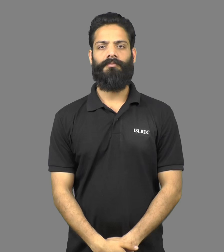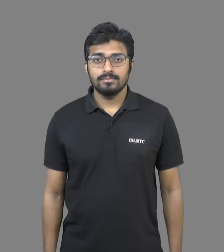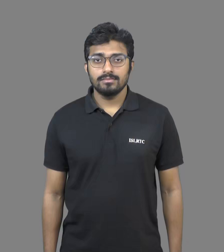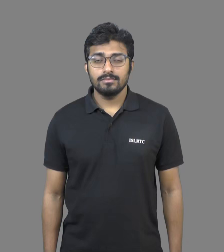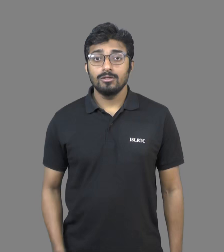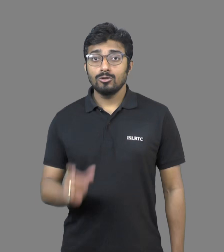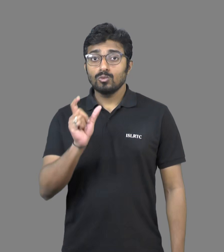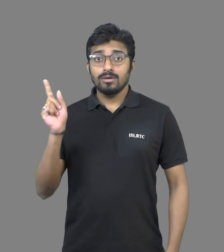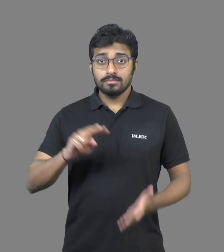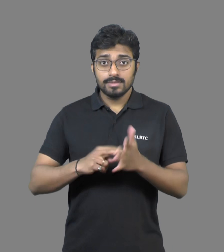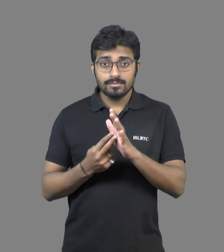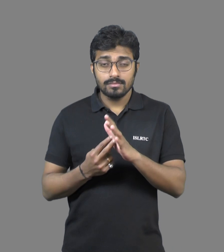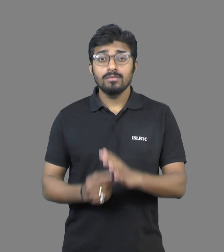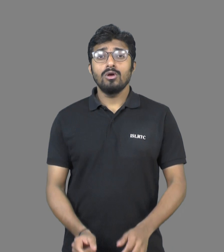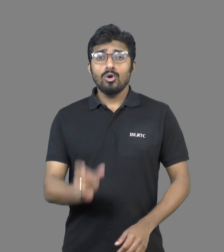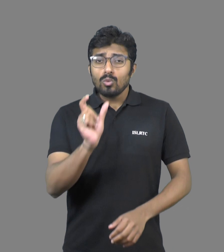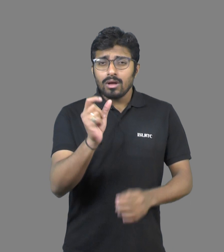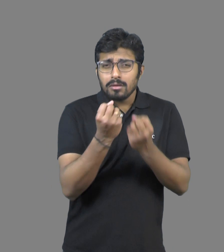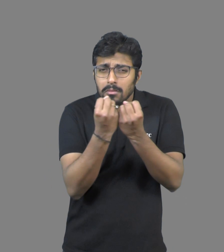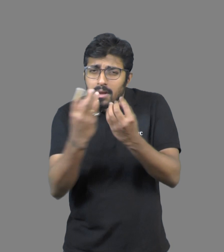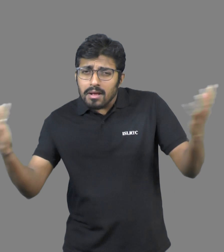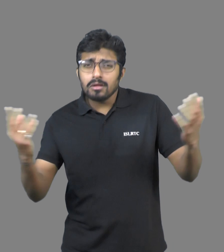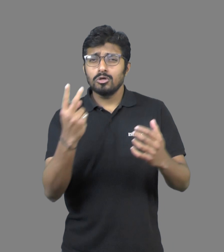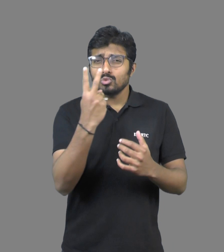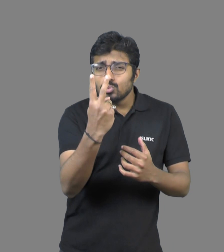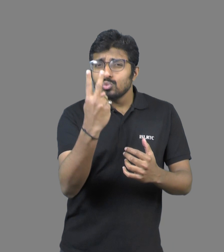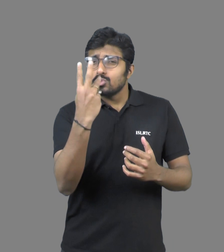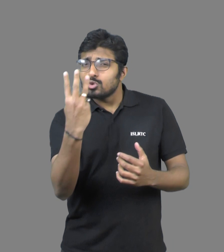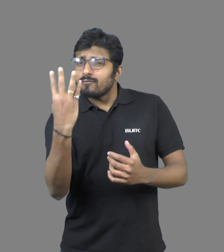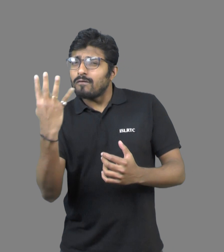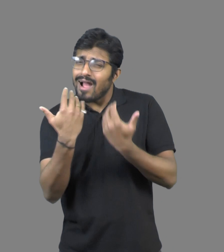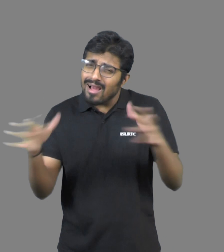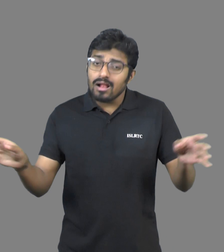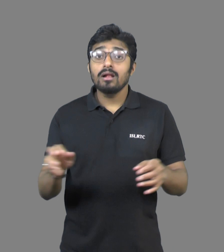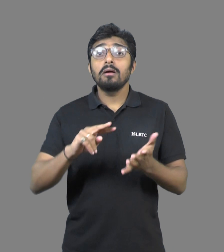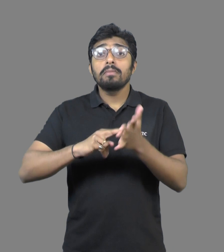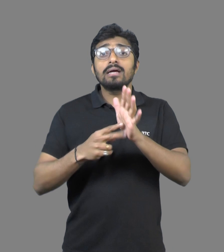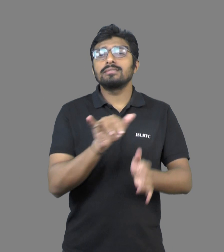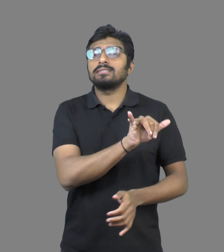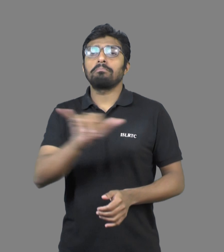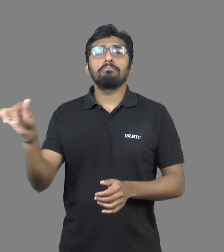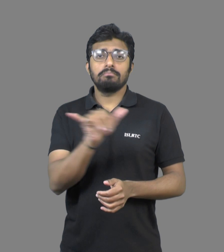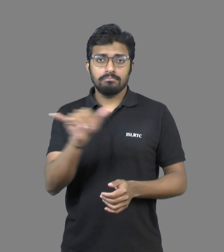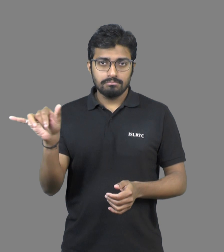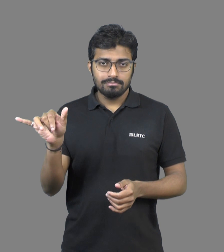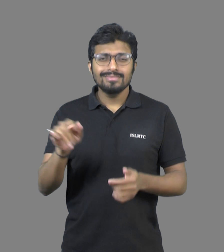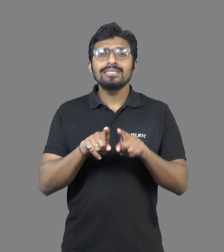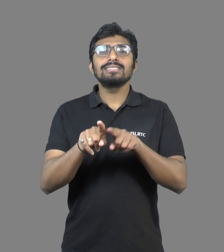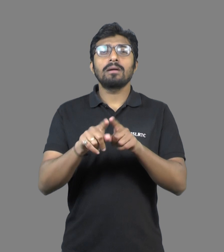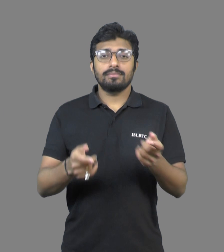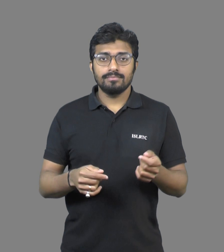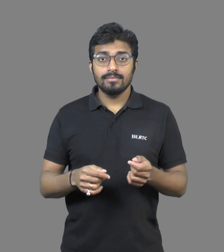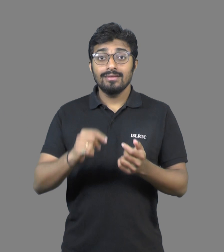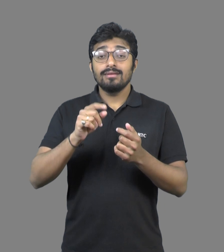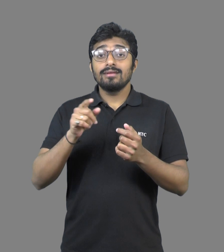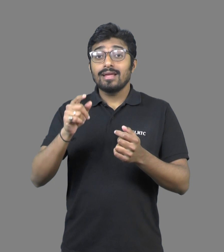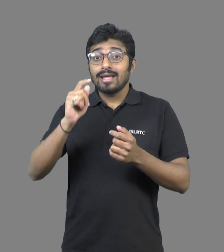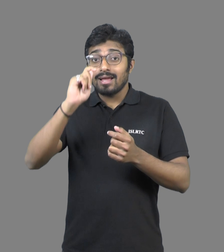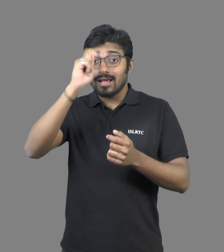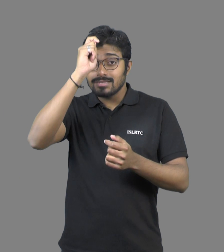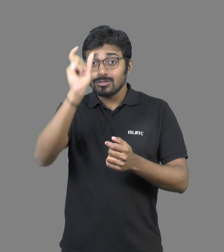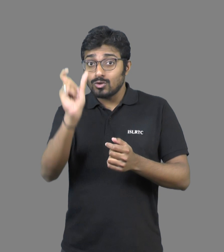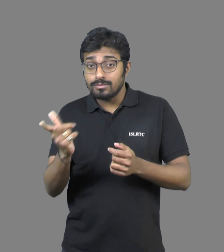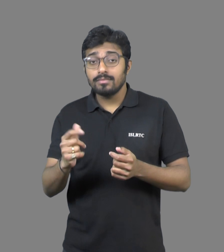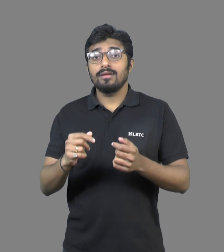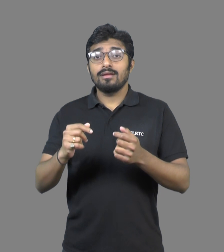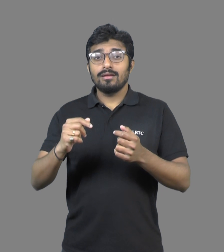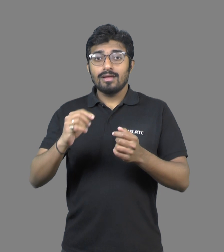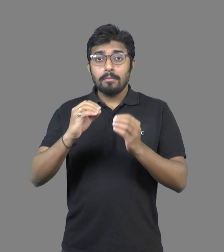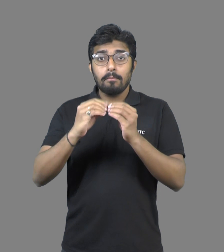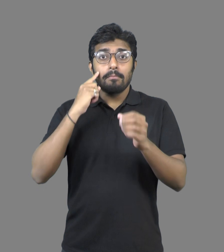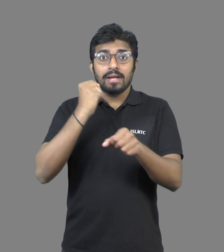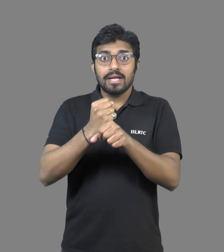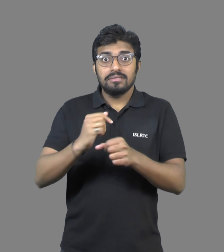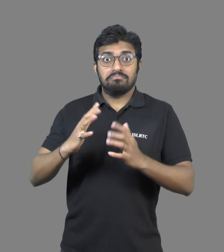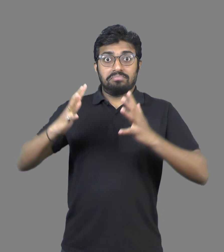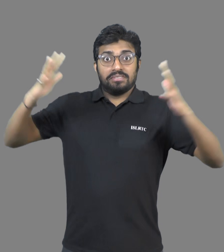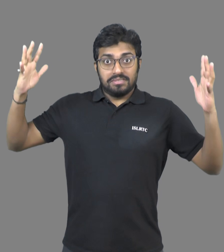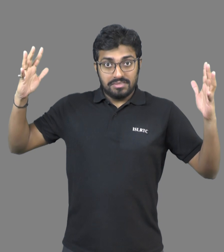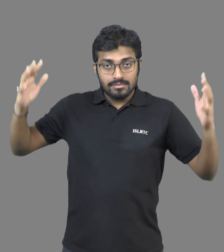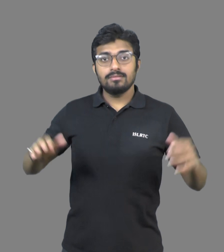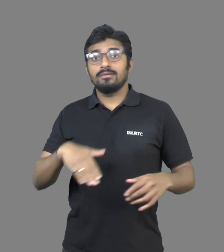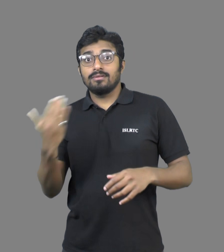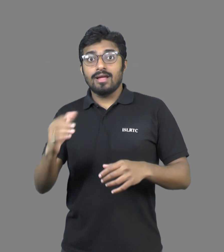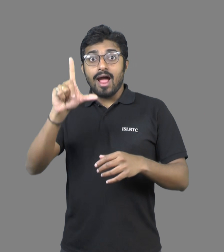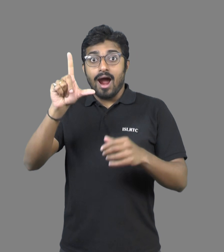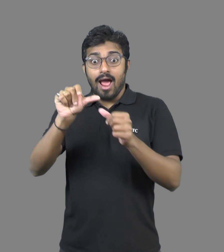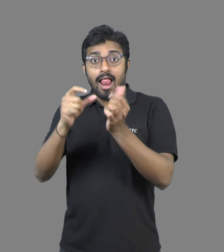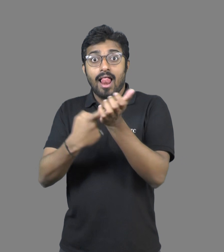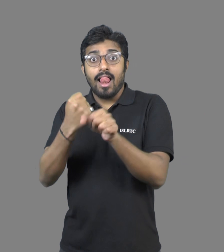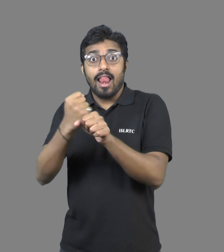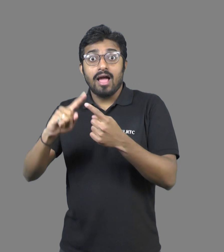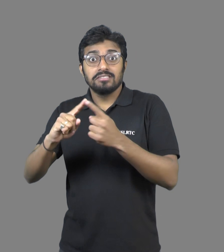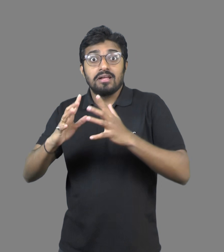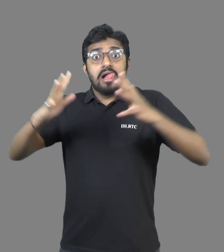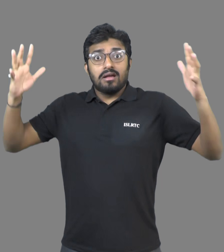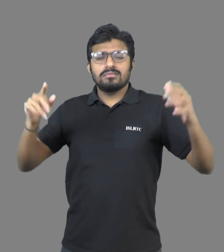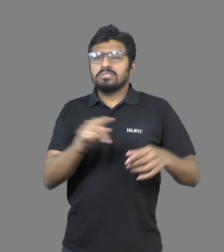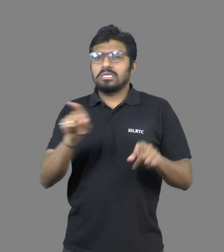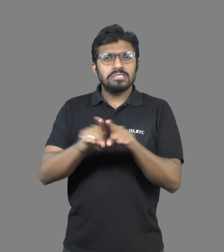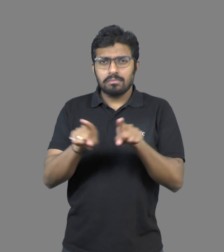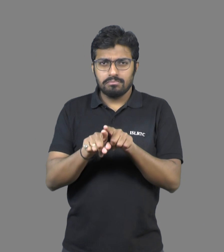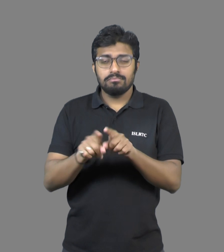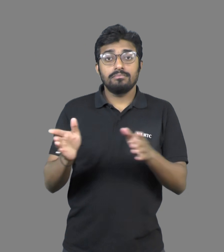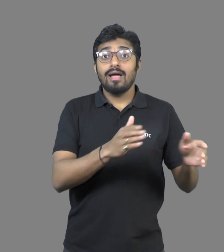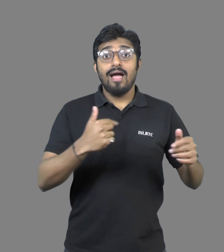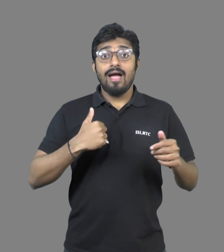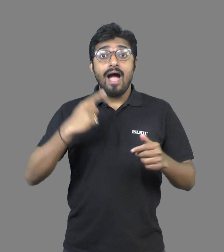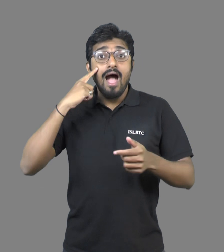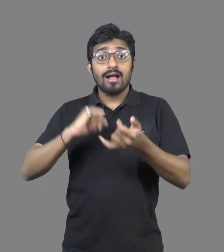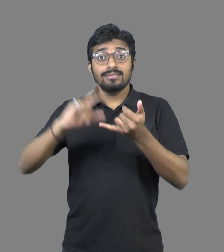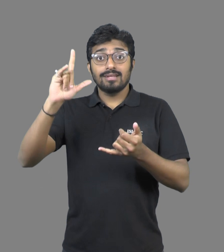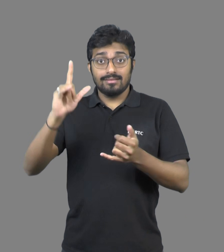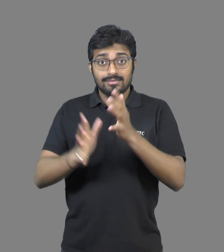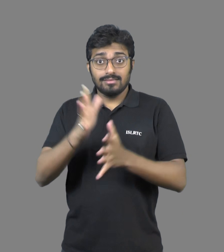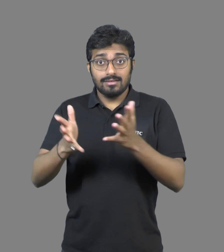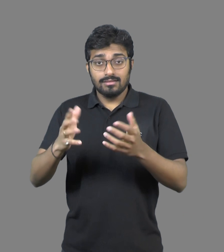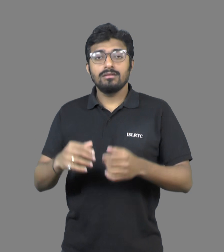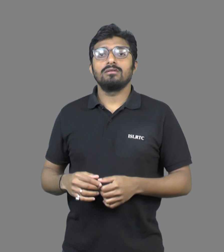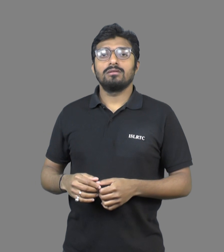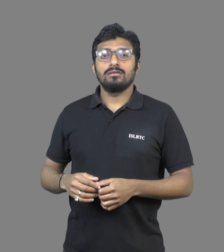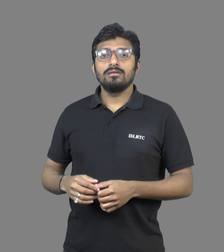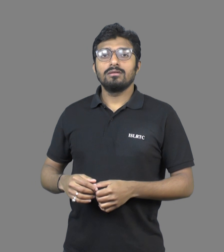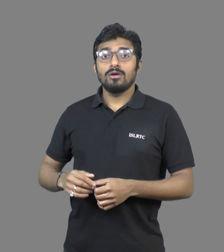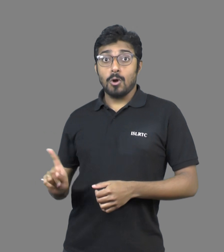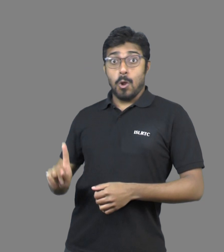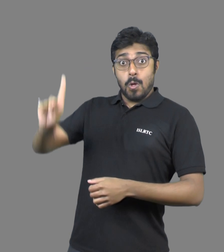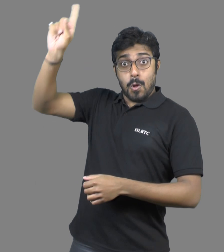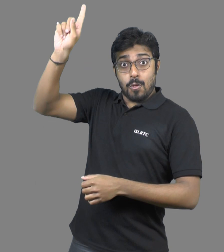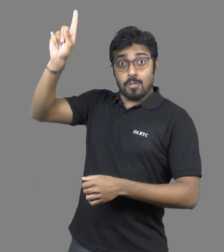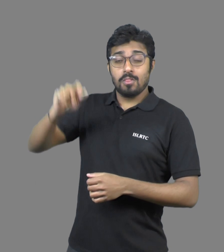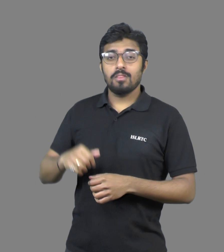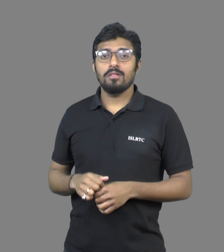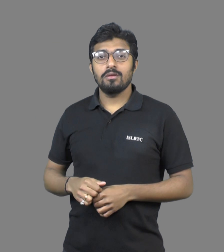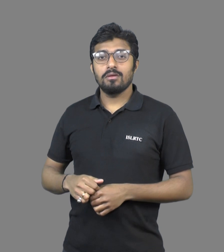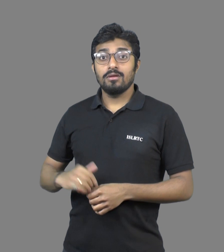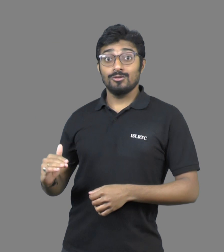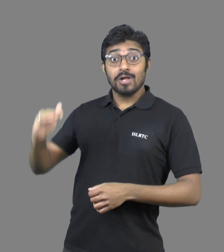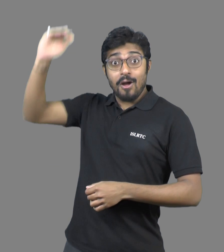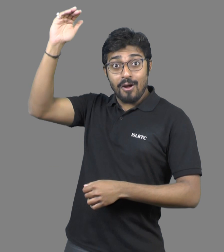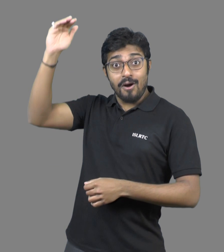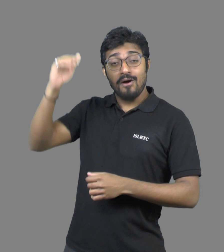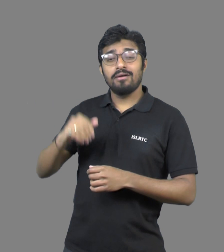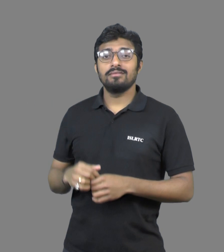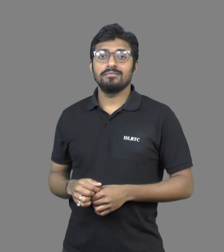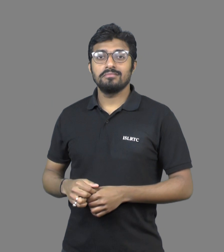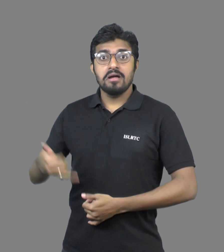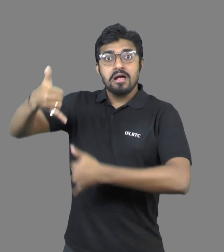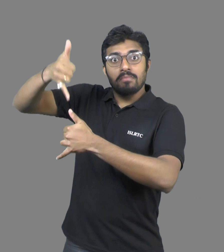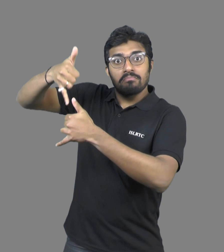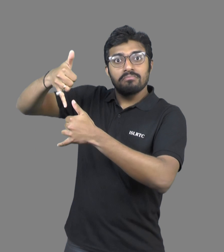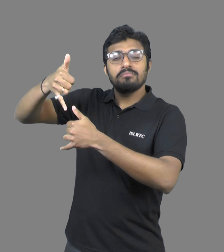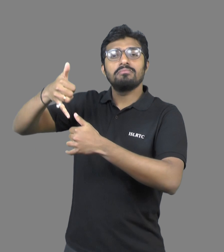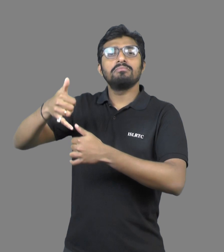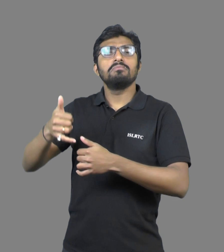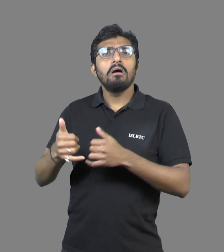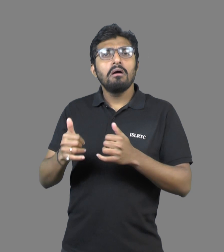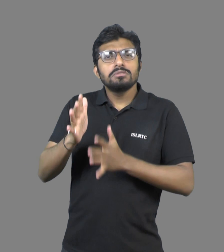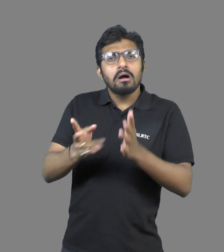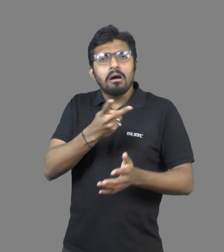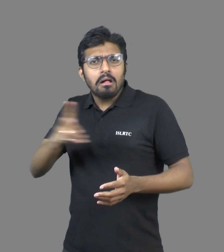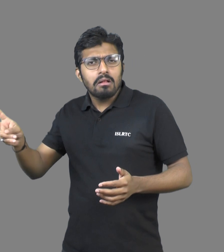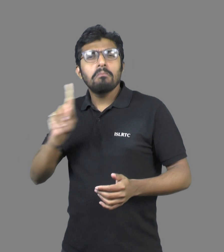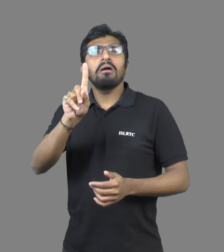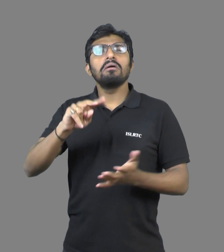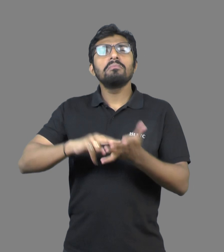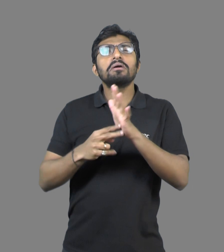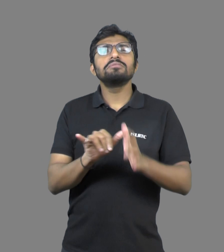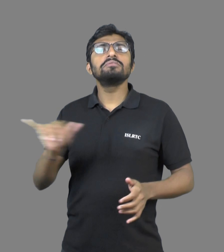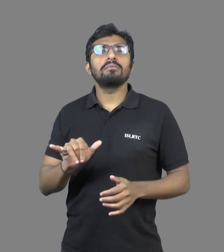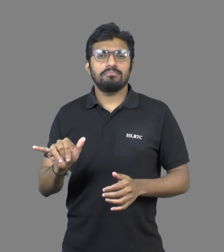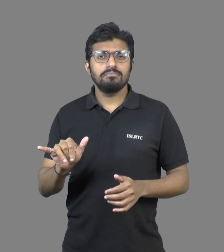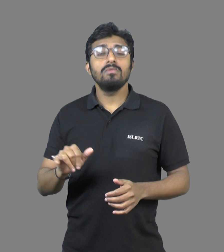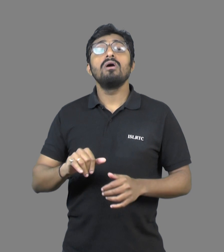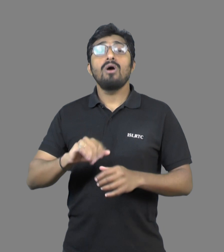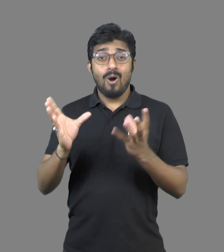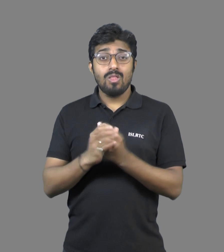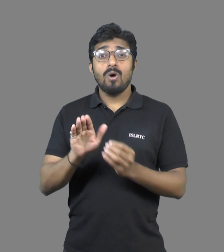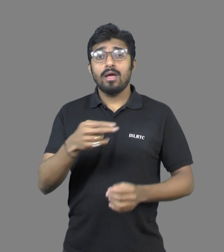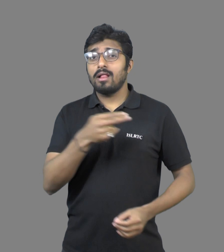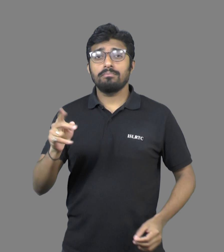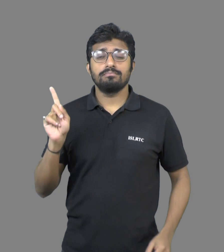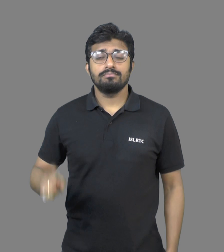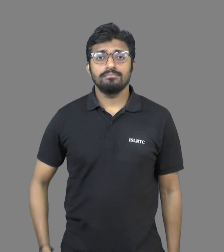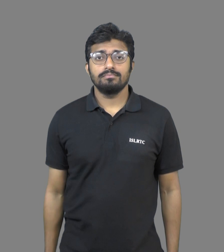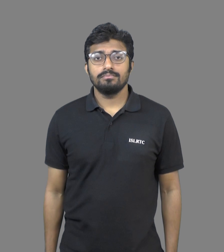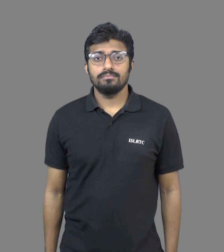Synonymy